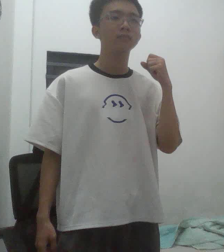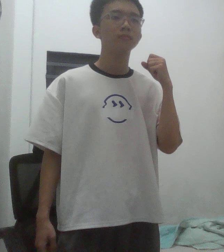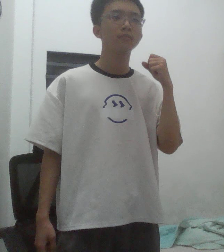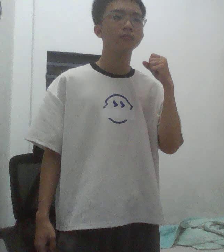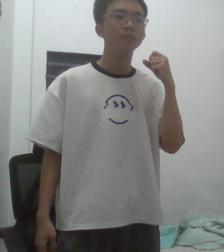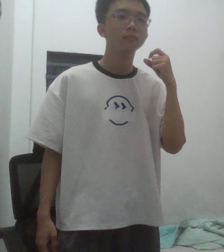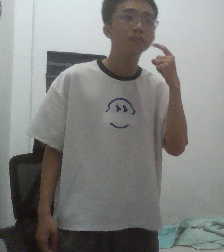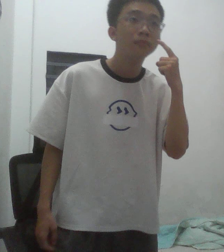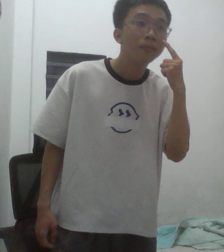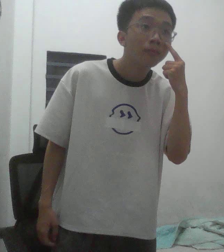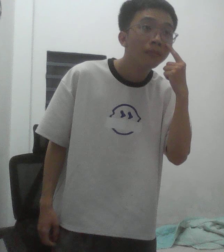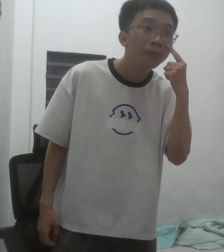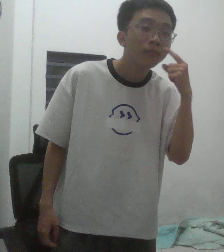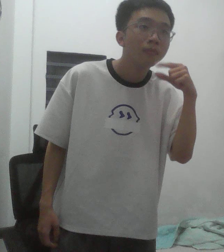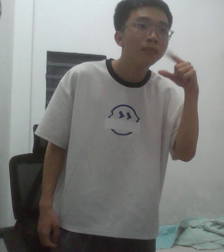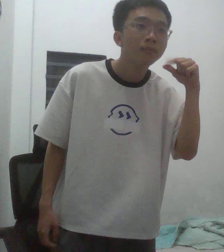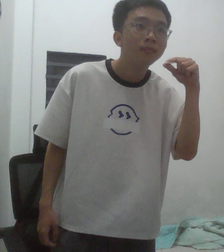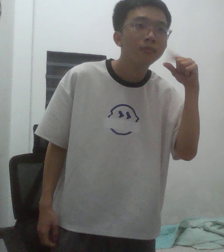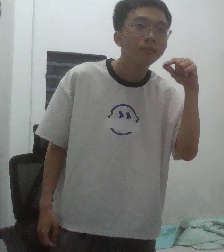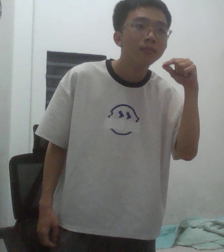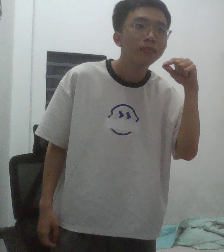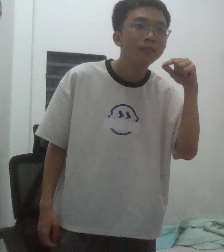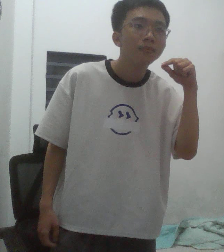lam quen